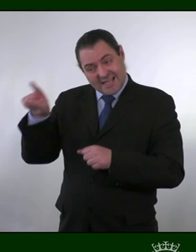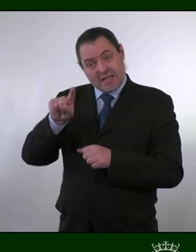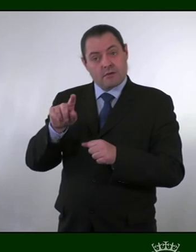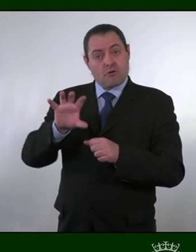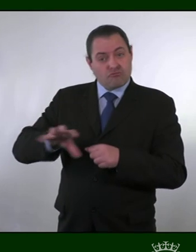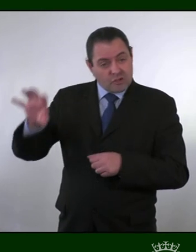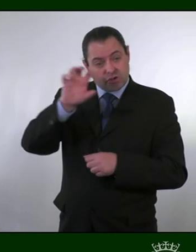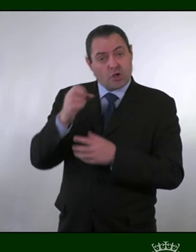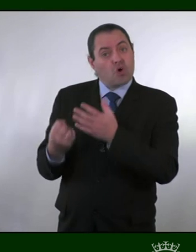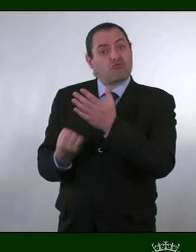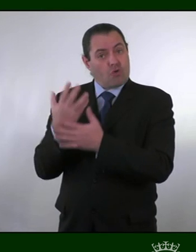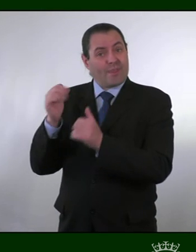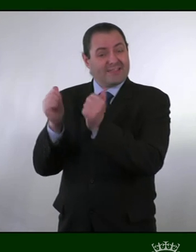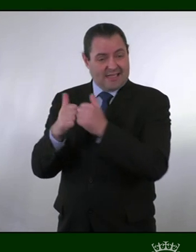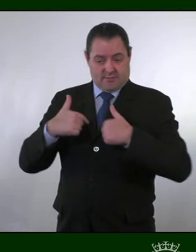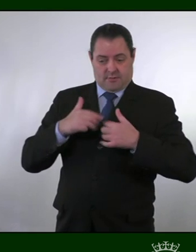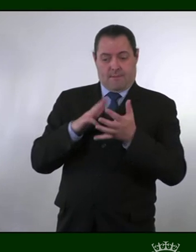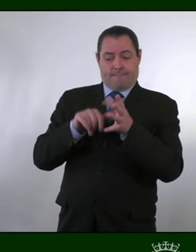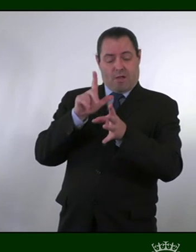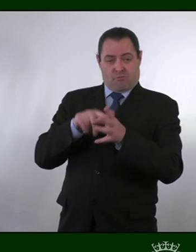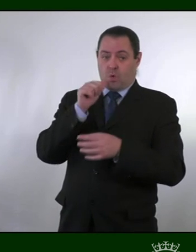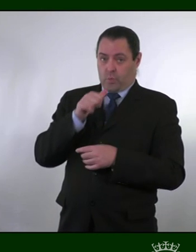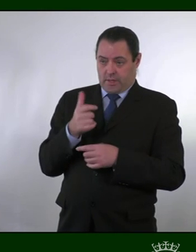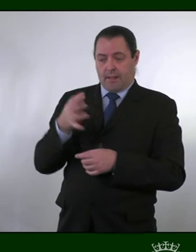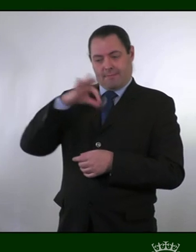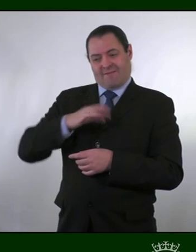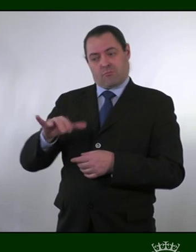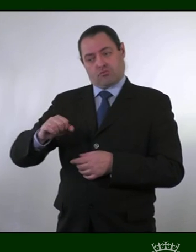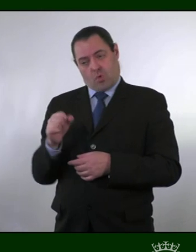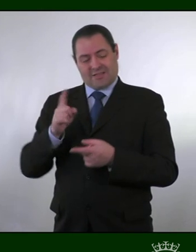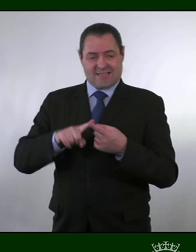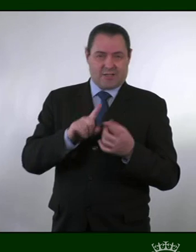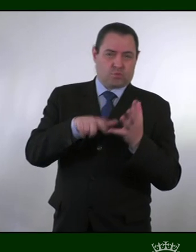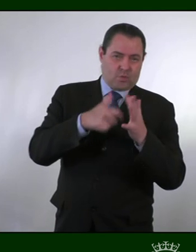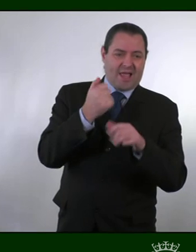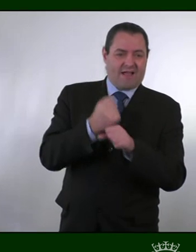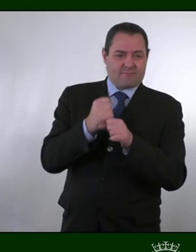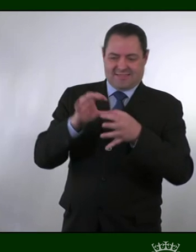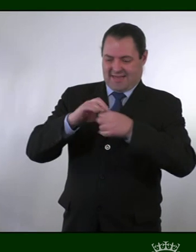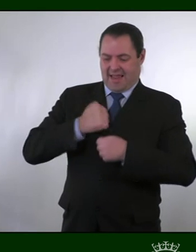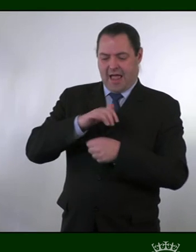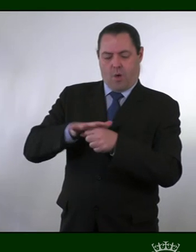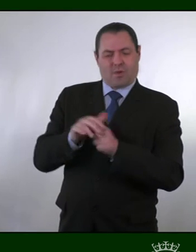Moray is set to benefit from both the Scottish and the UK Governments’ working together on our local deal.